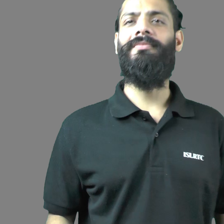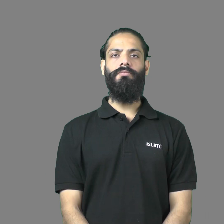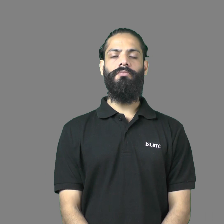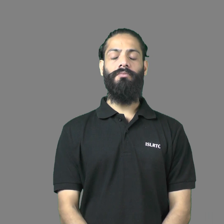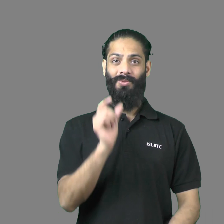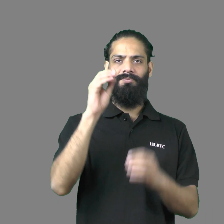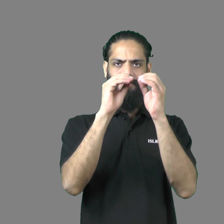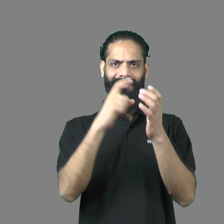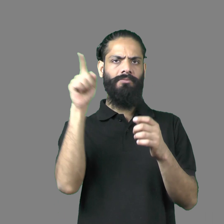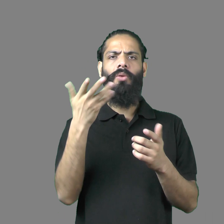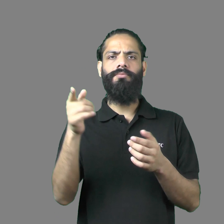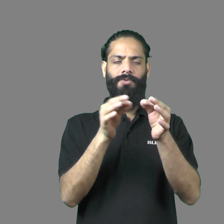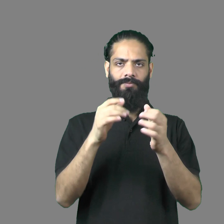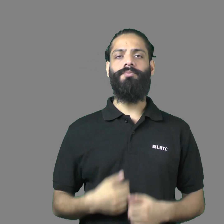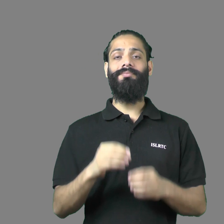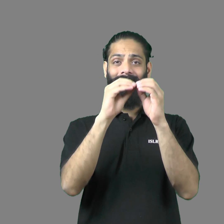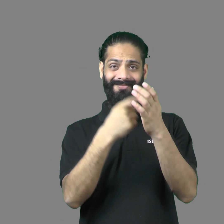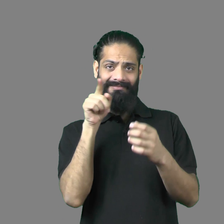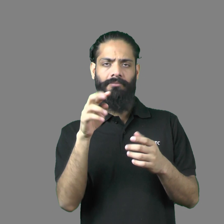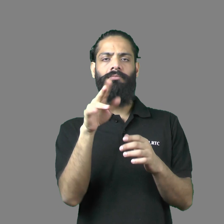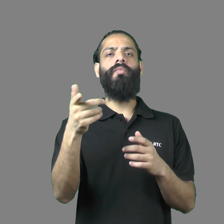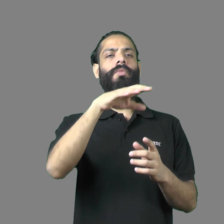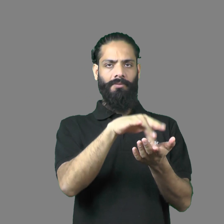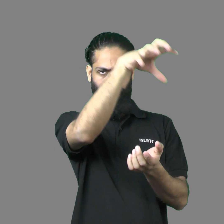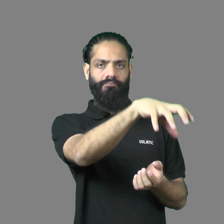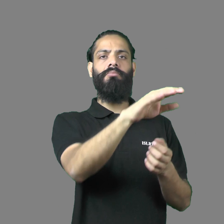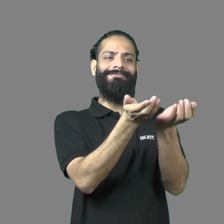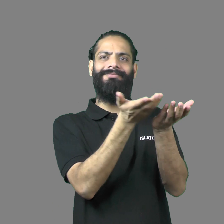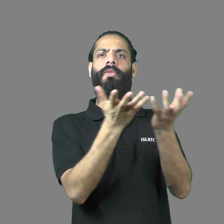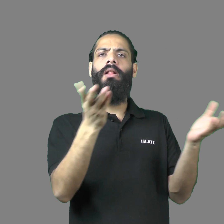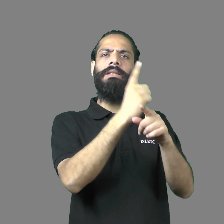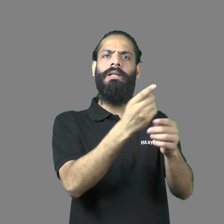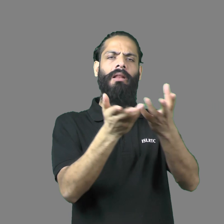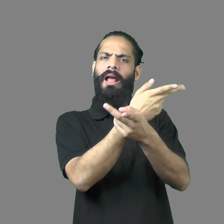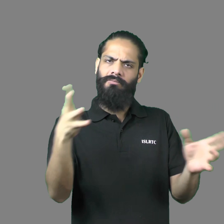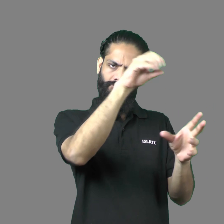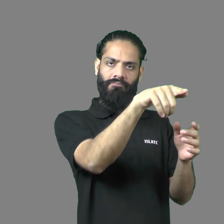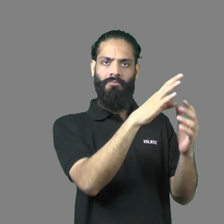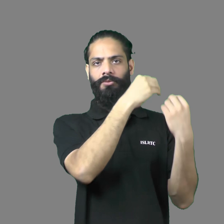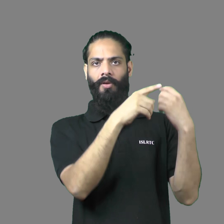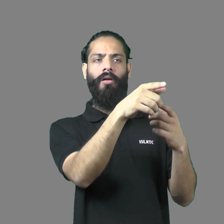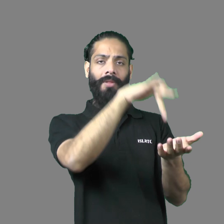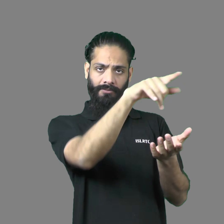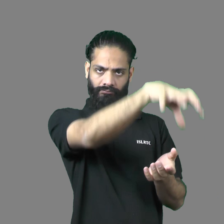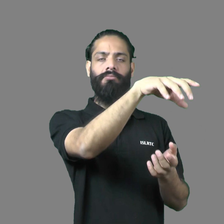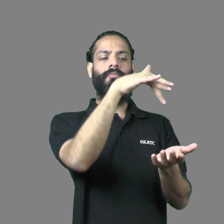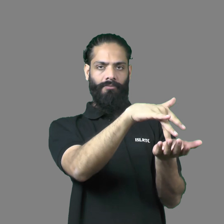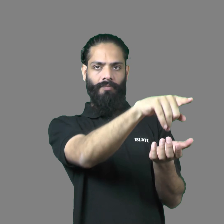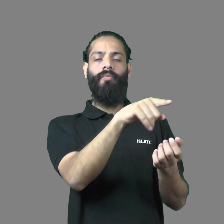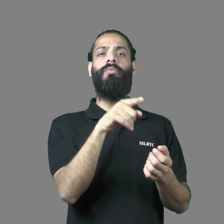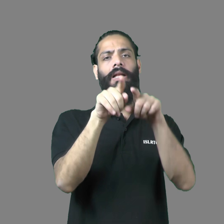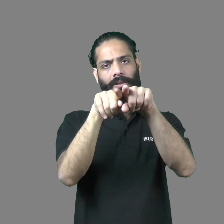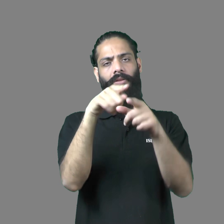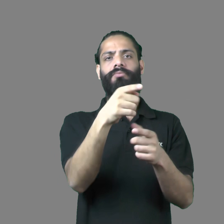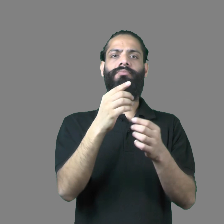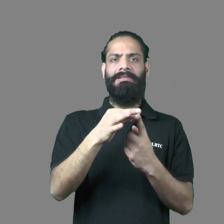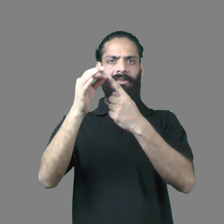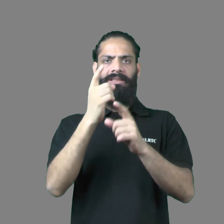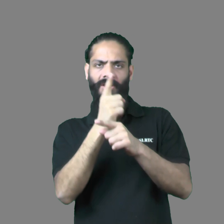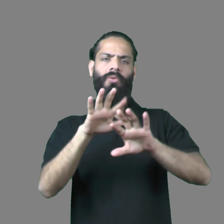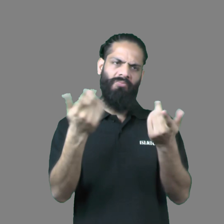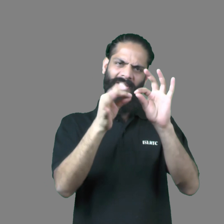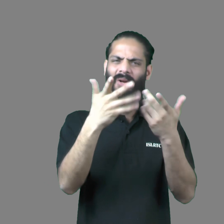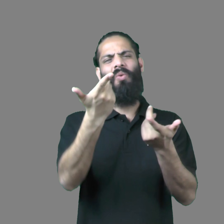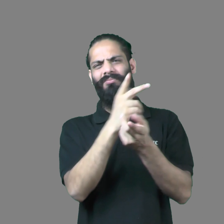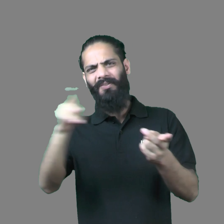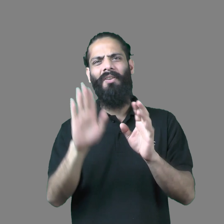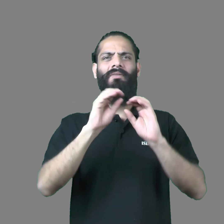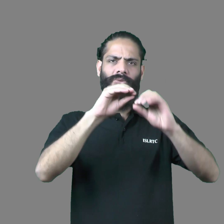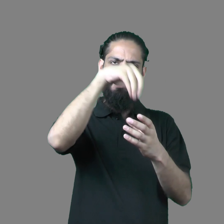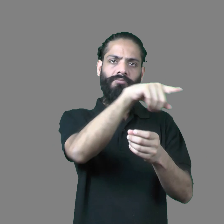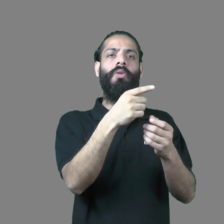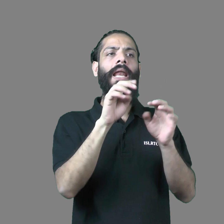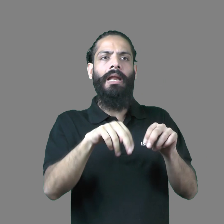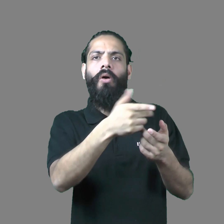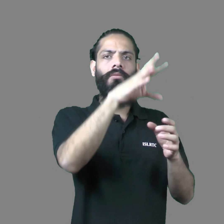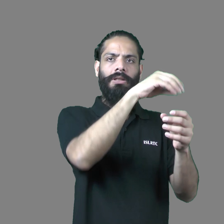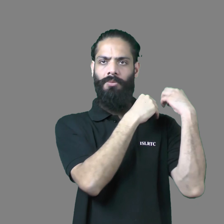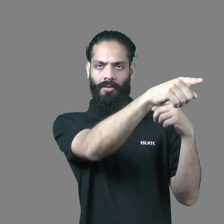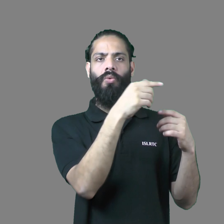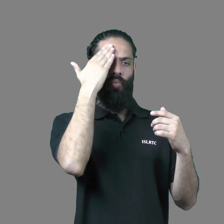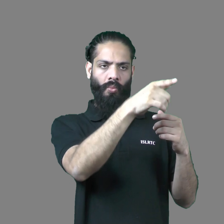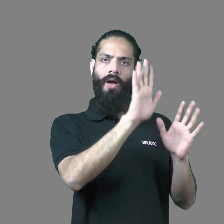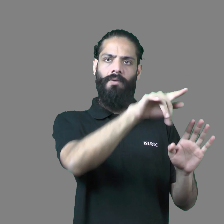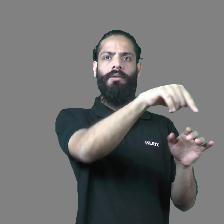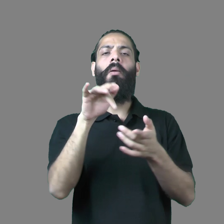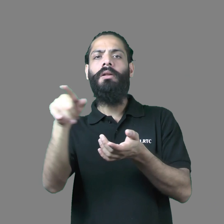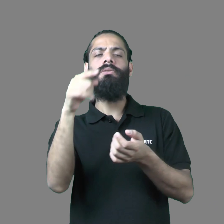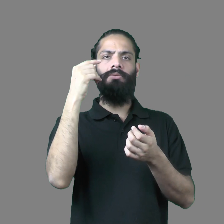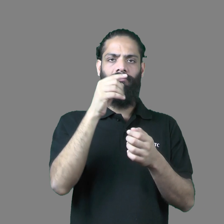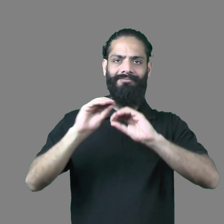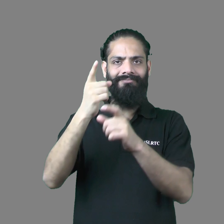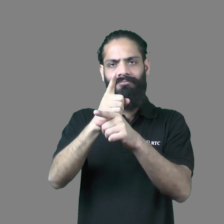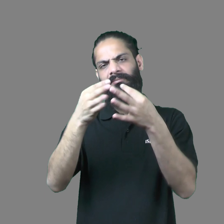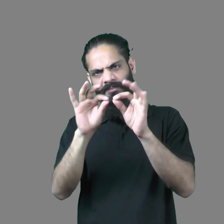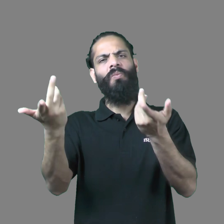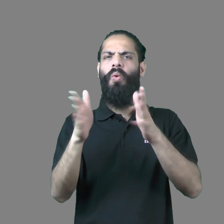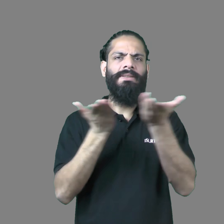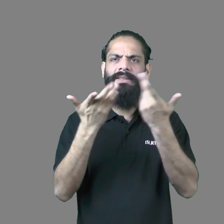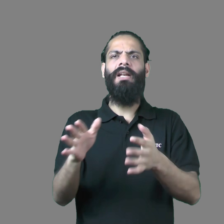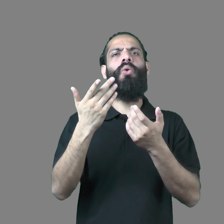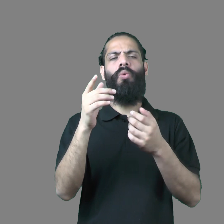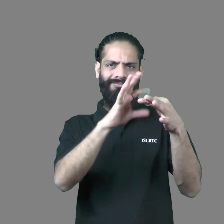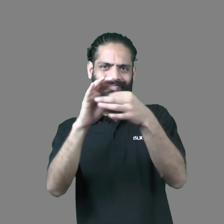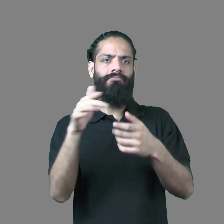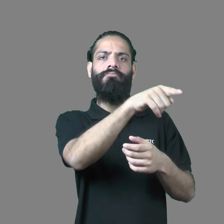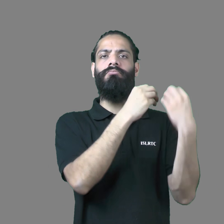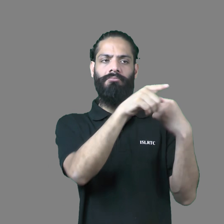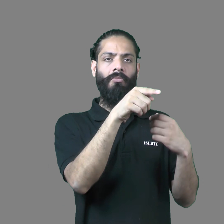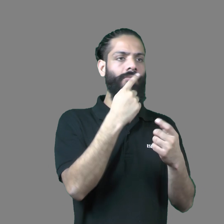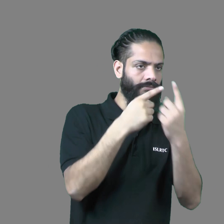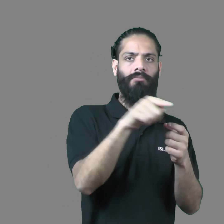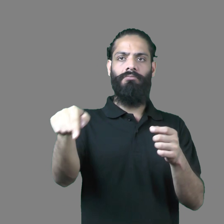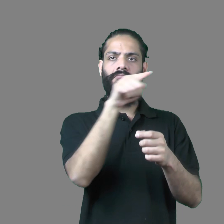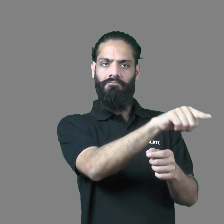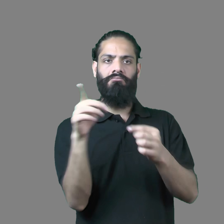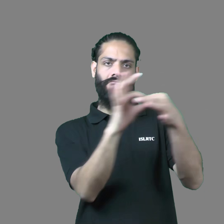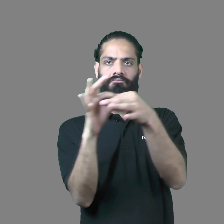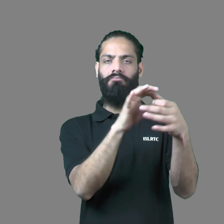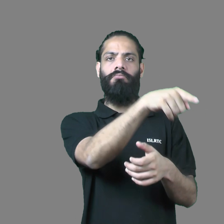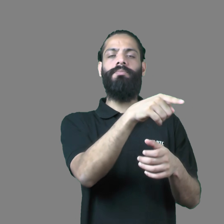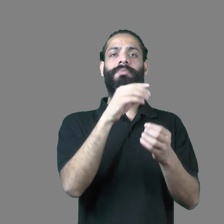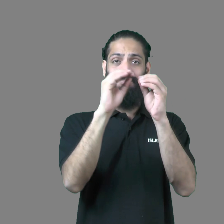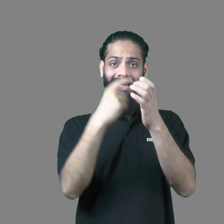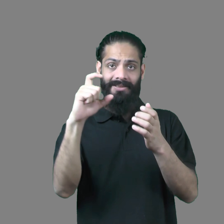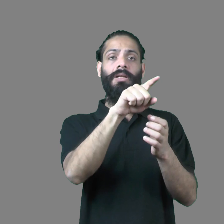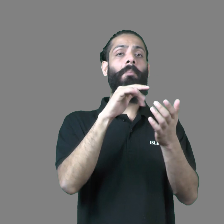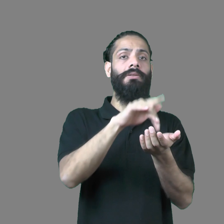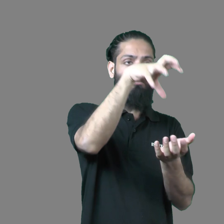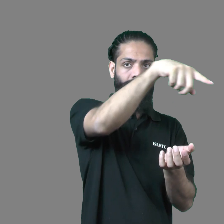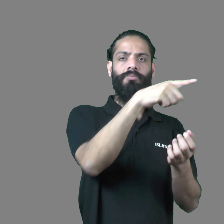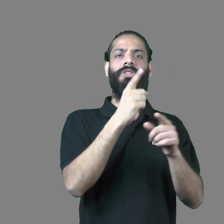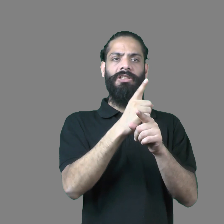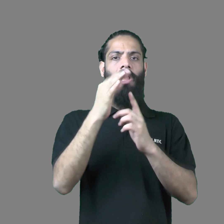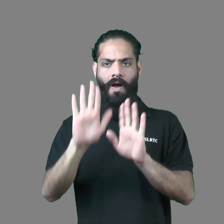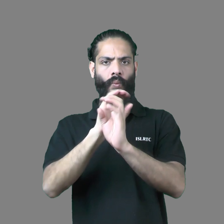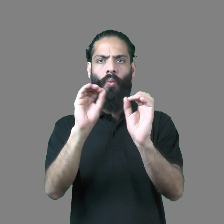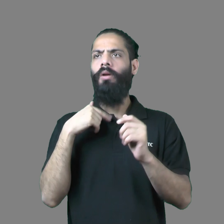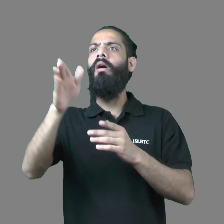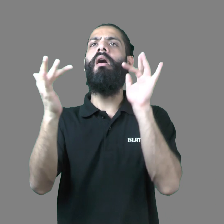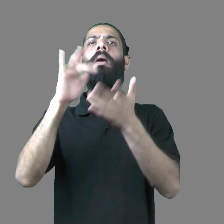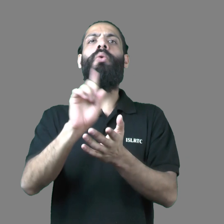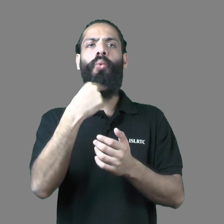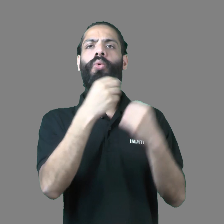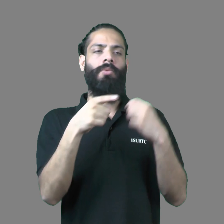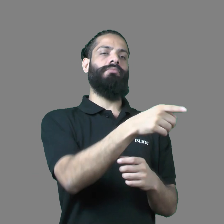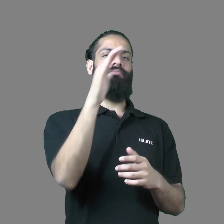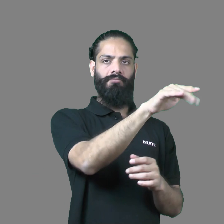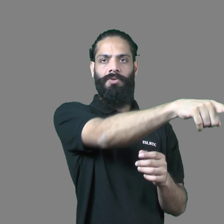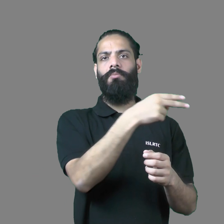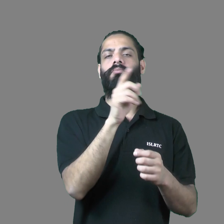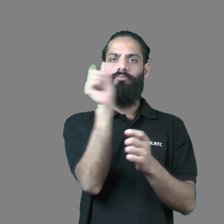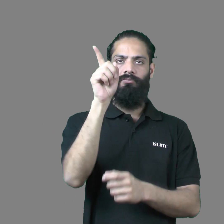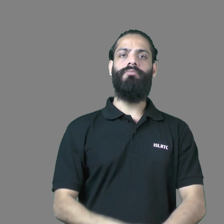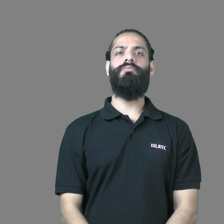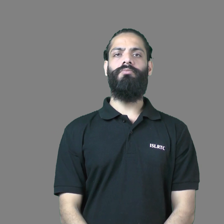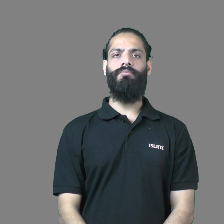Block Resource Centre (BRC)